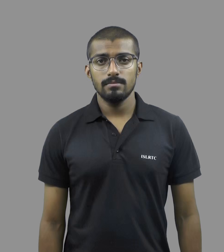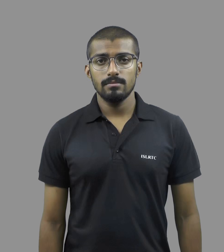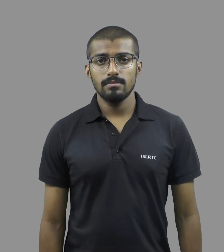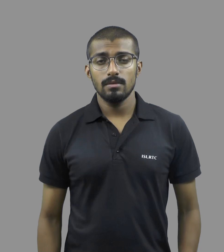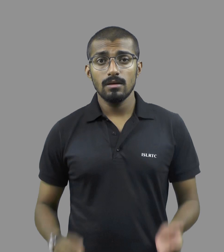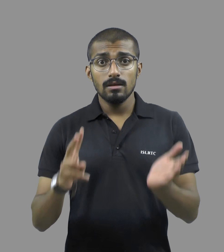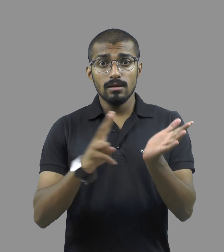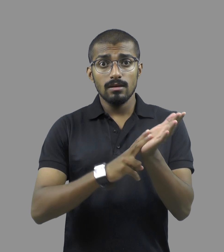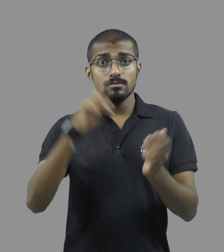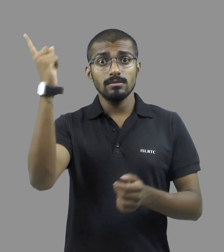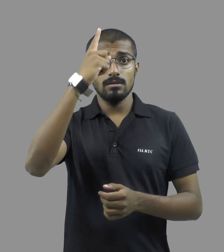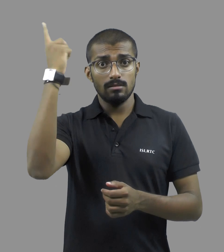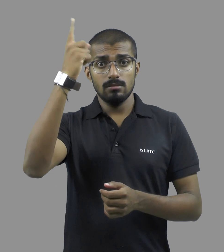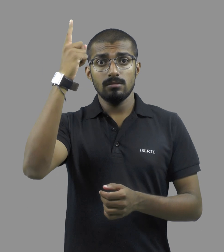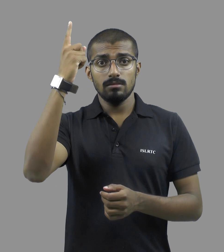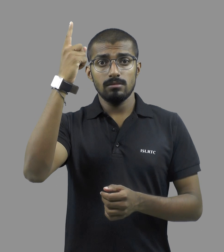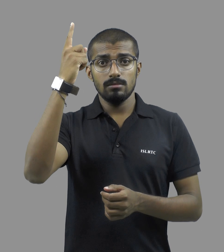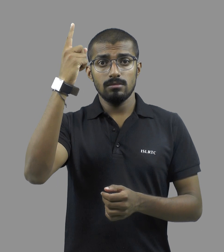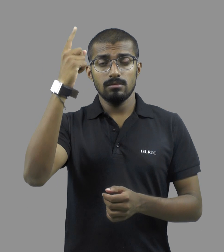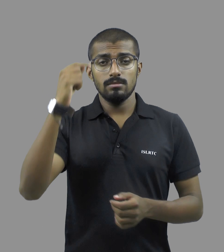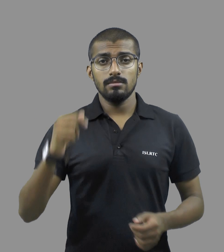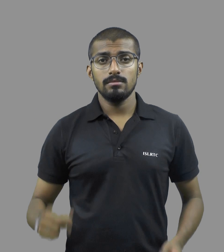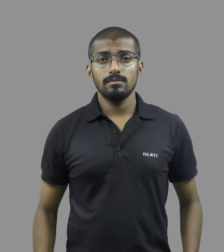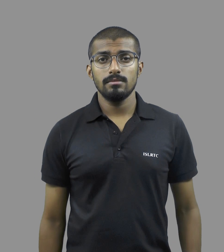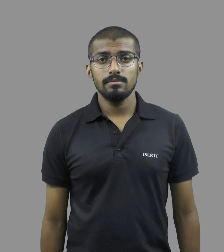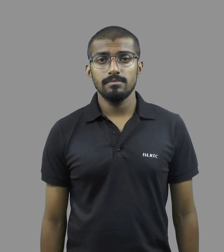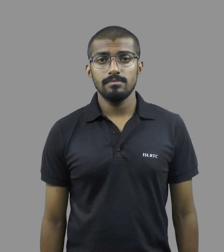National